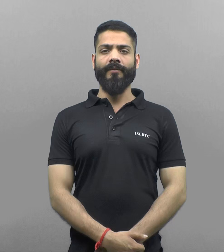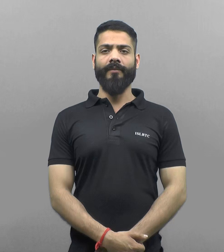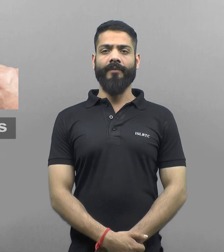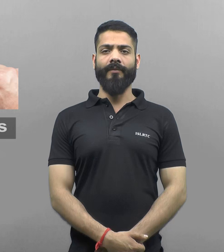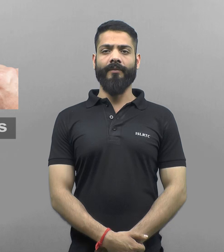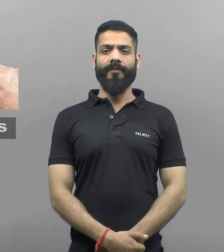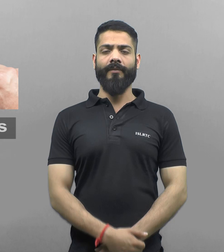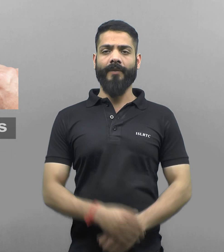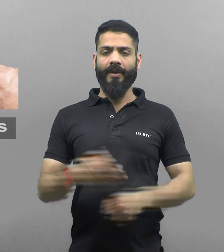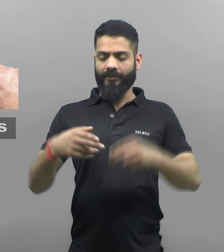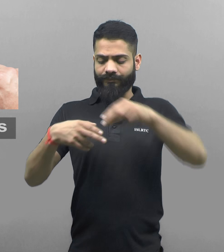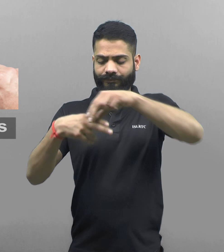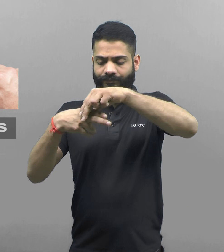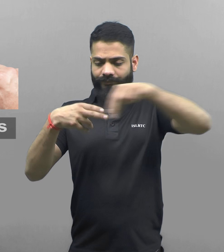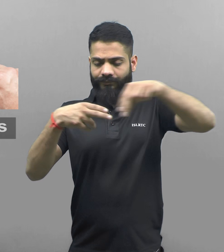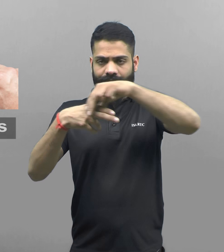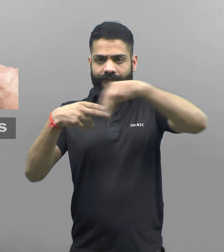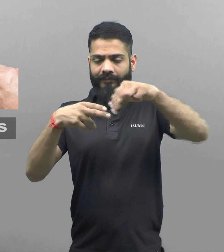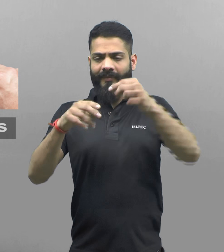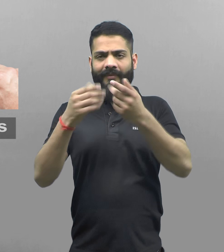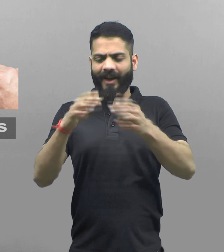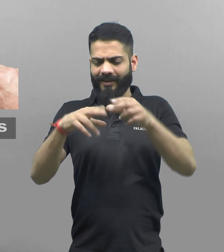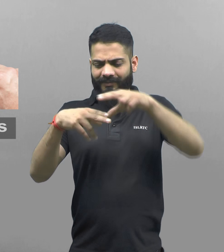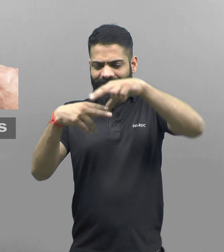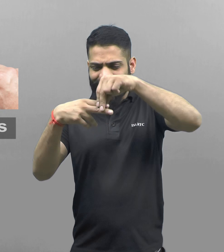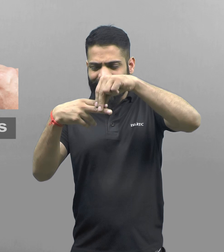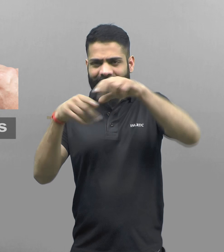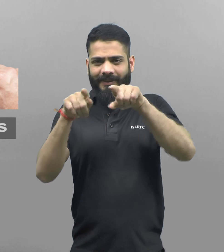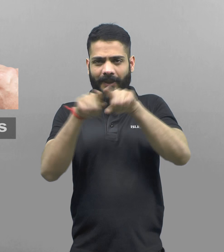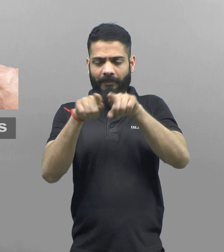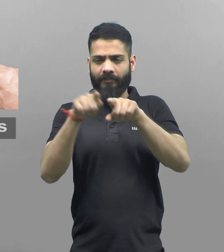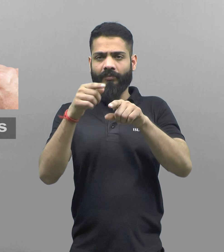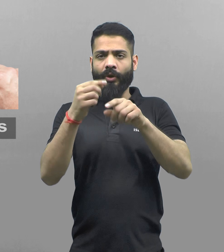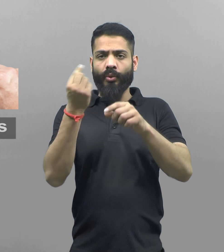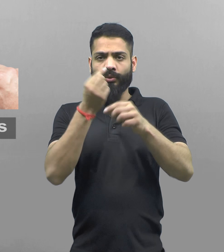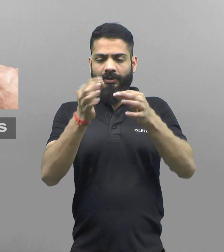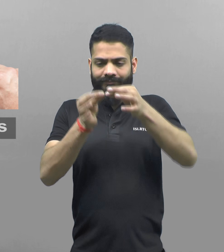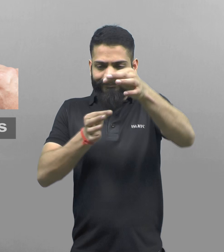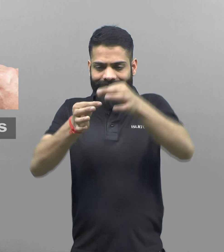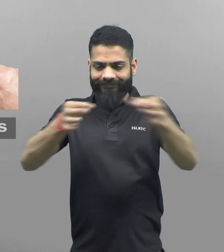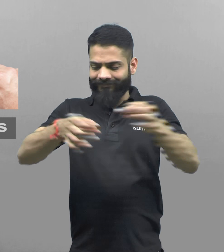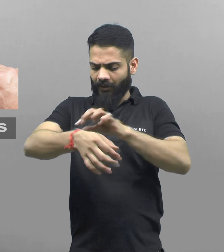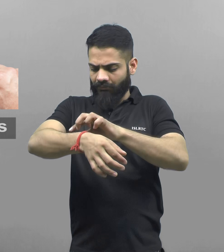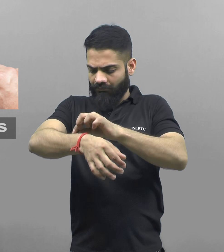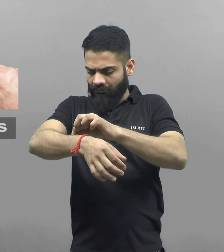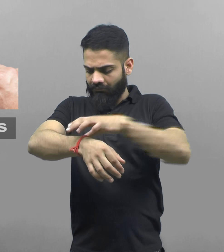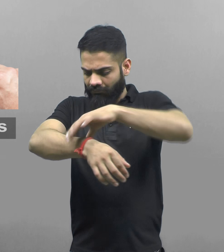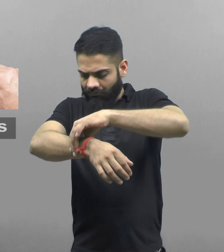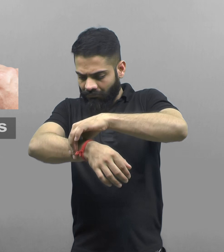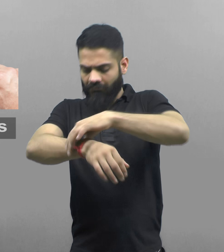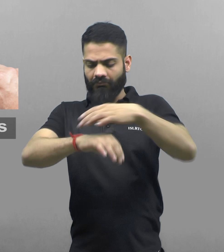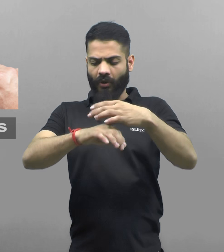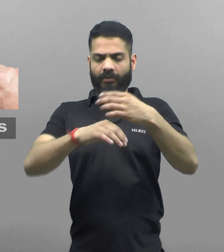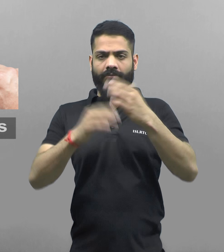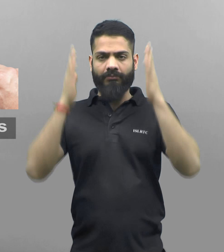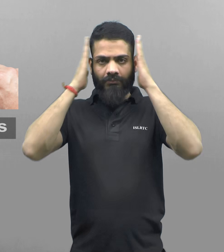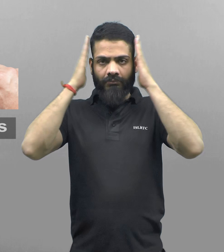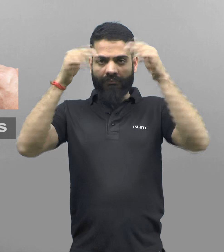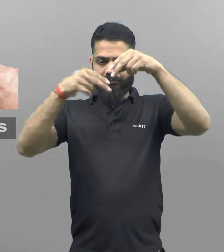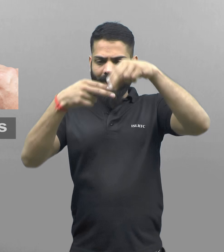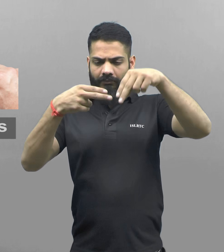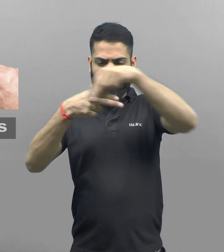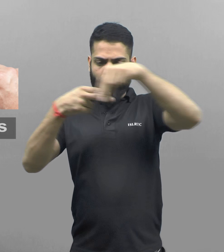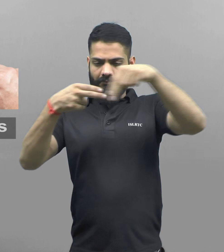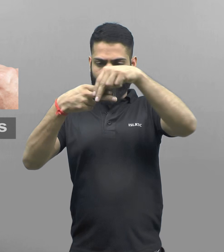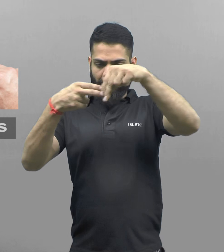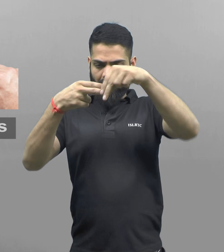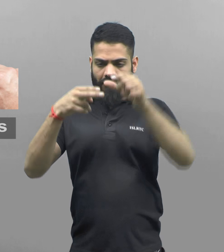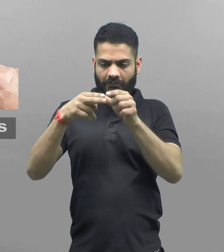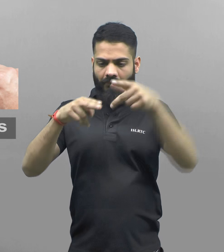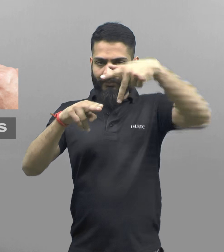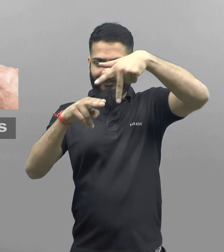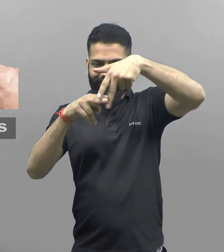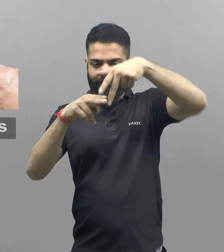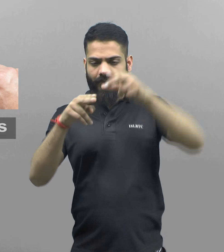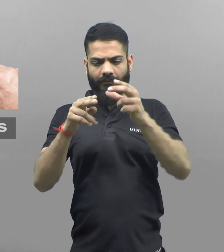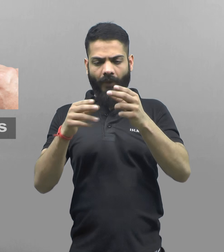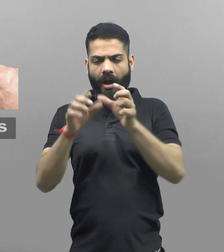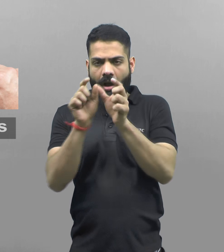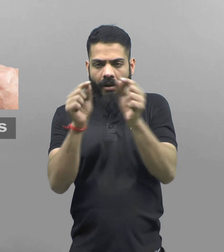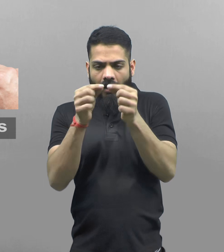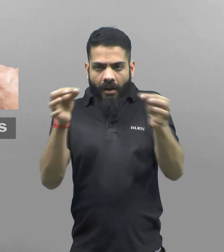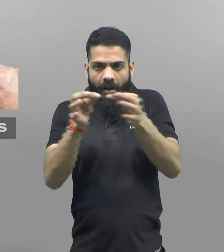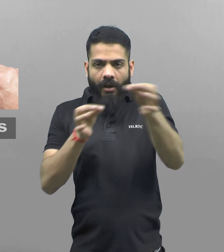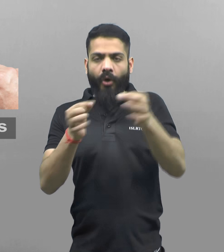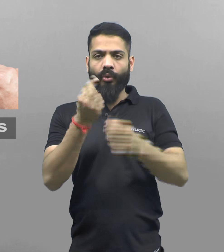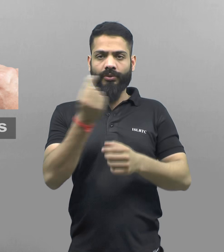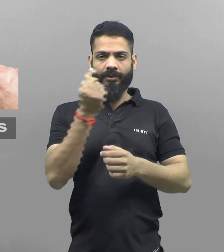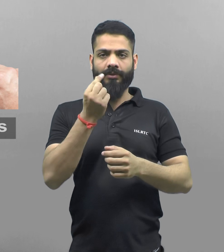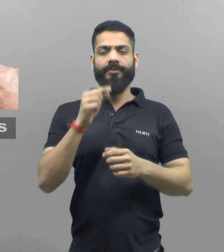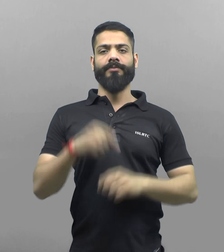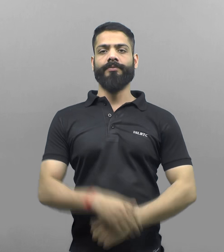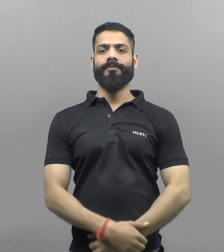Calipers